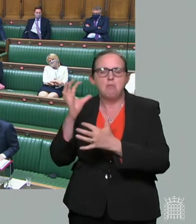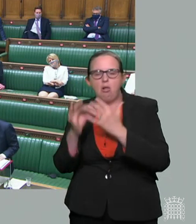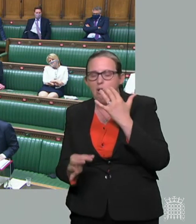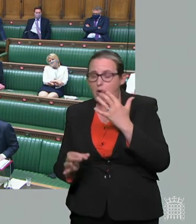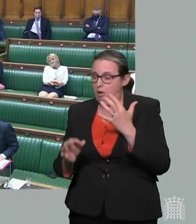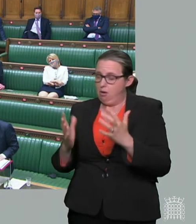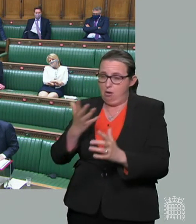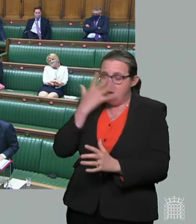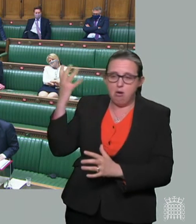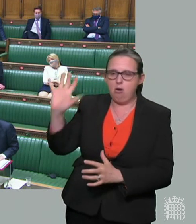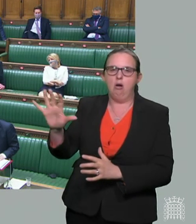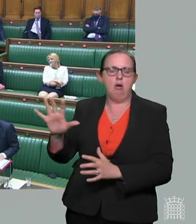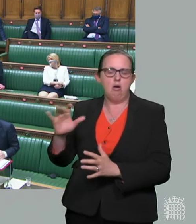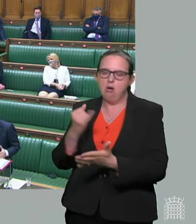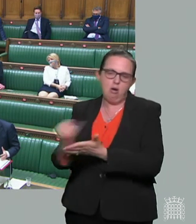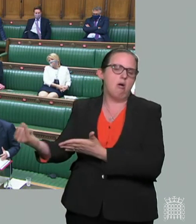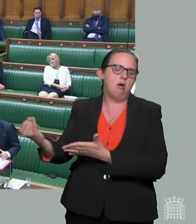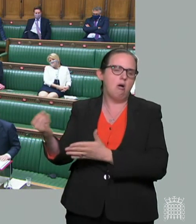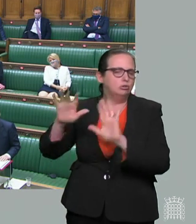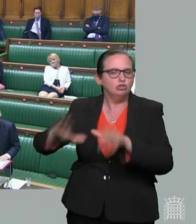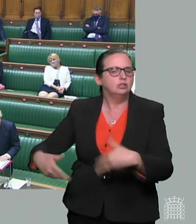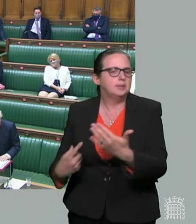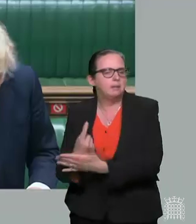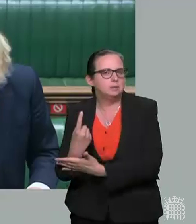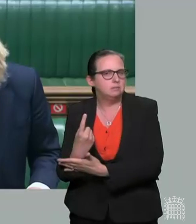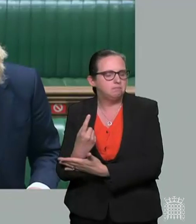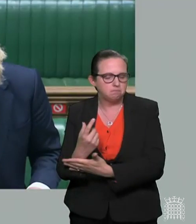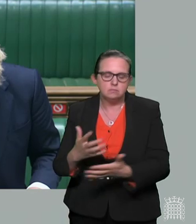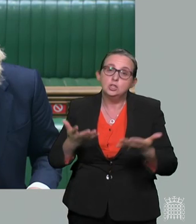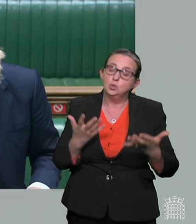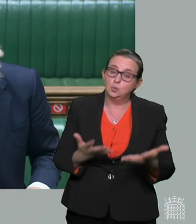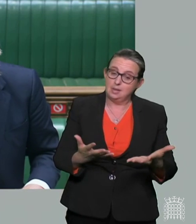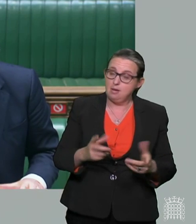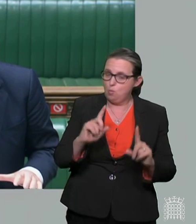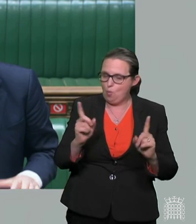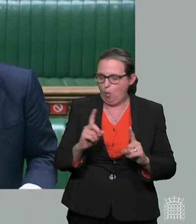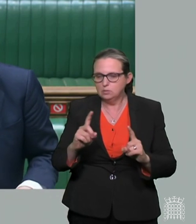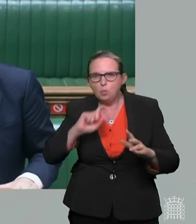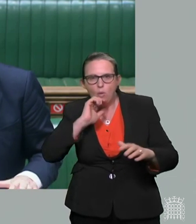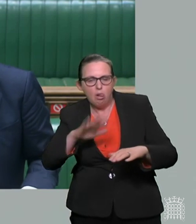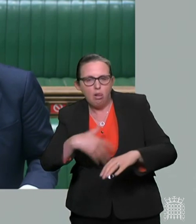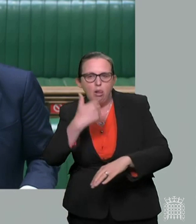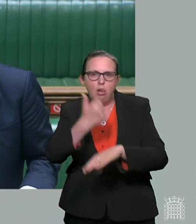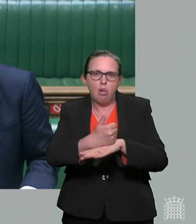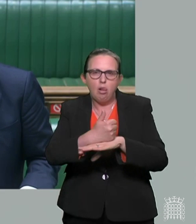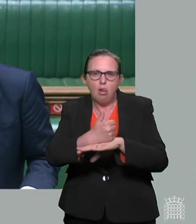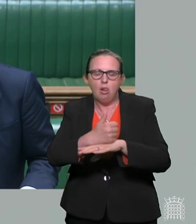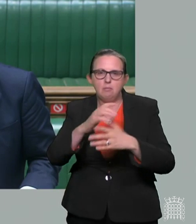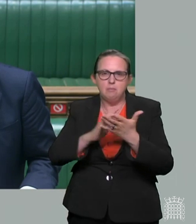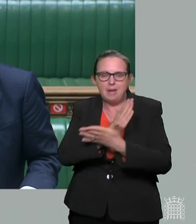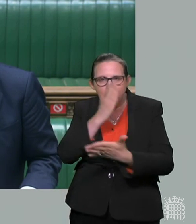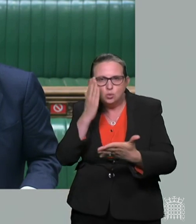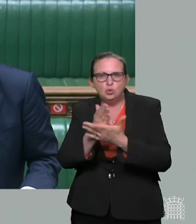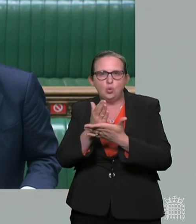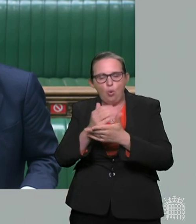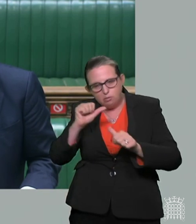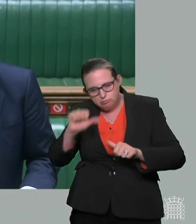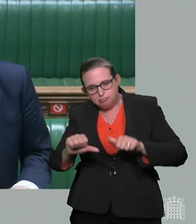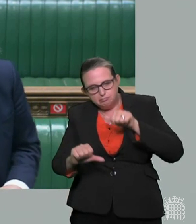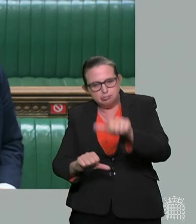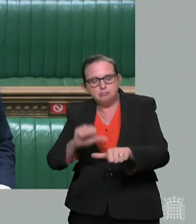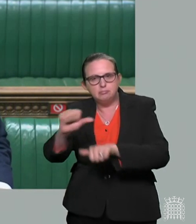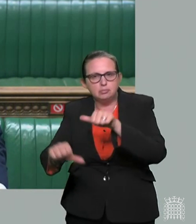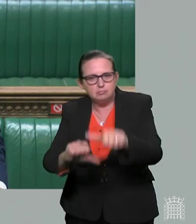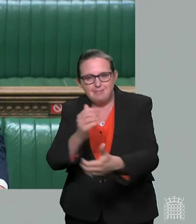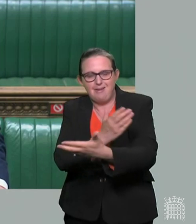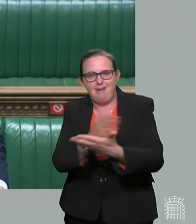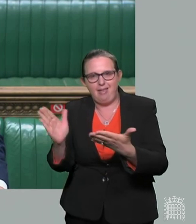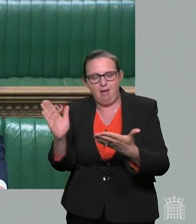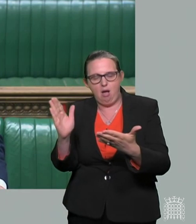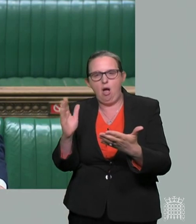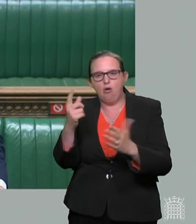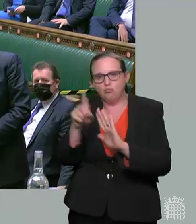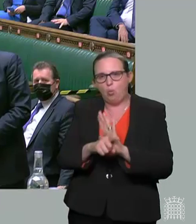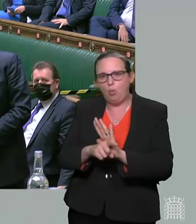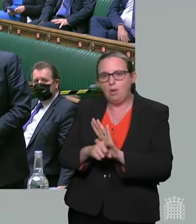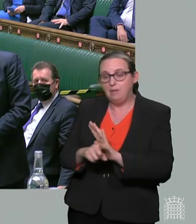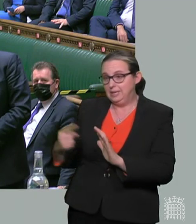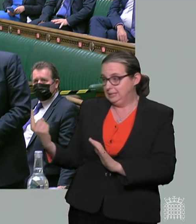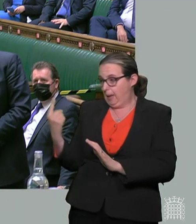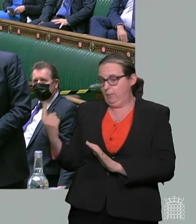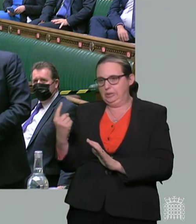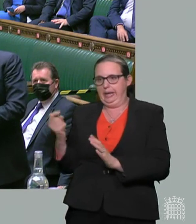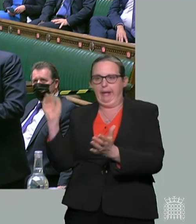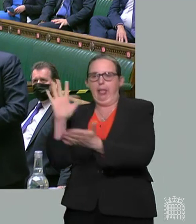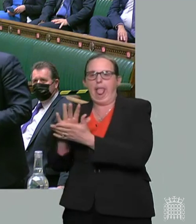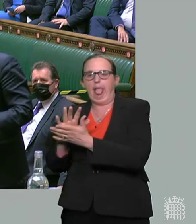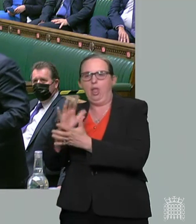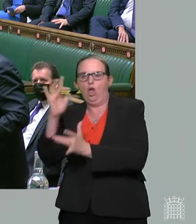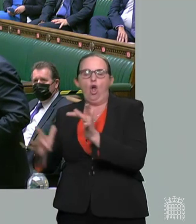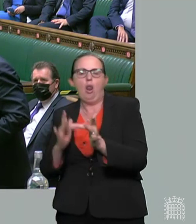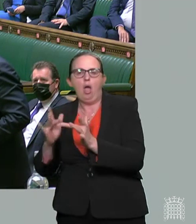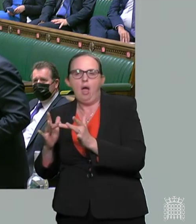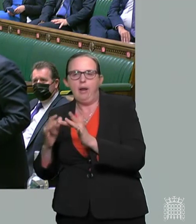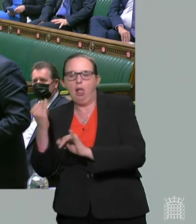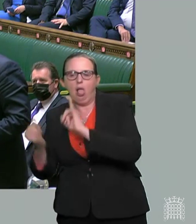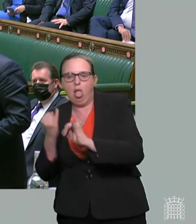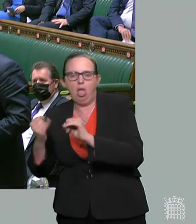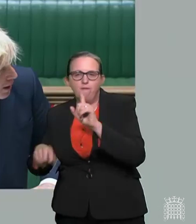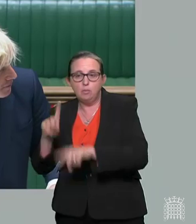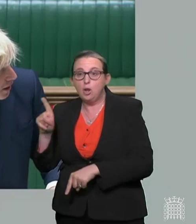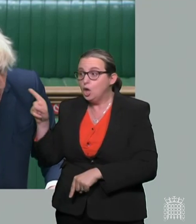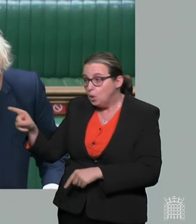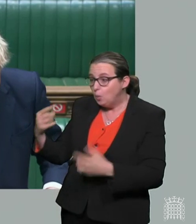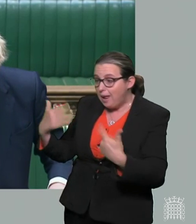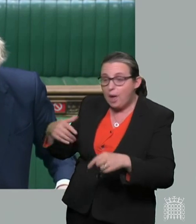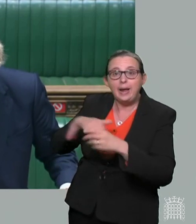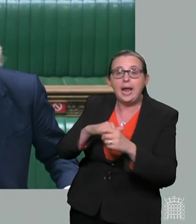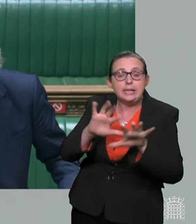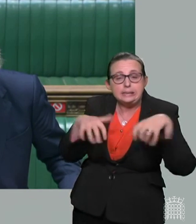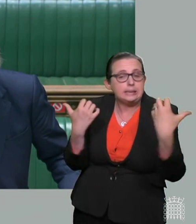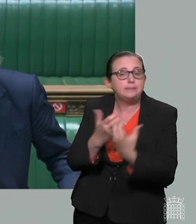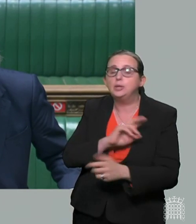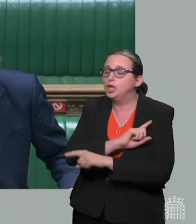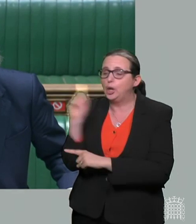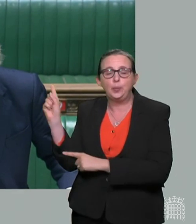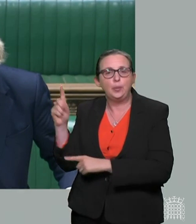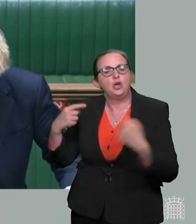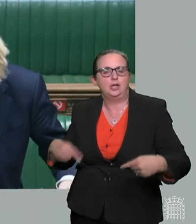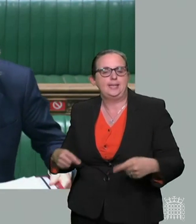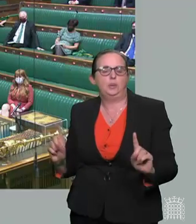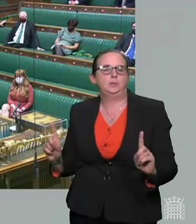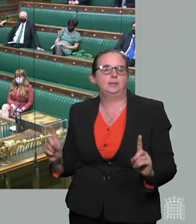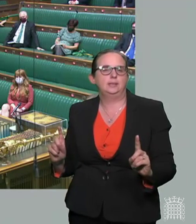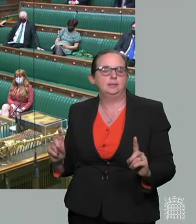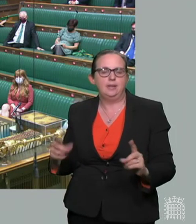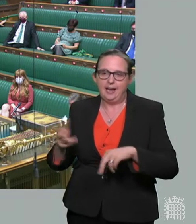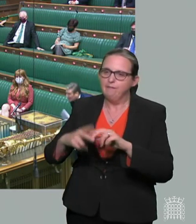Today we are taking practical steps to ensure that the football banning order regime is changed, so that if a person is guilty of racist online abuse of footballers, they will not be going to the match—no ifs, no buts, no exemptions and no excuses.